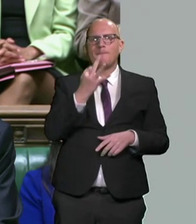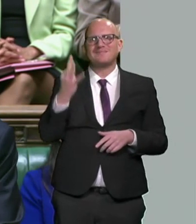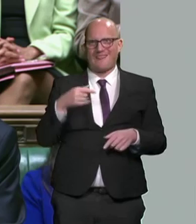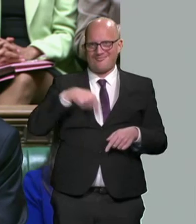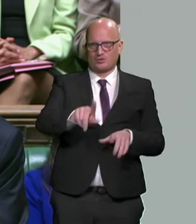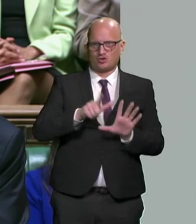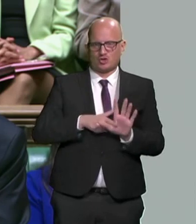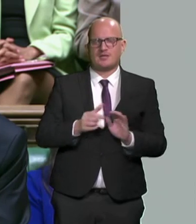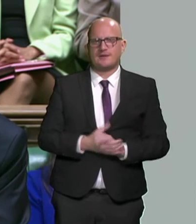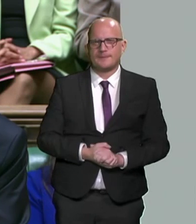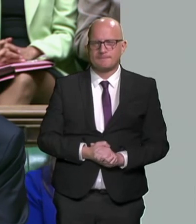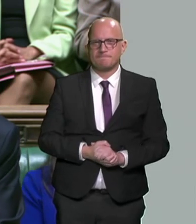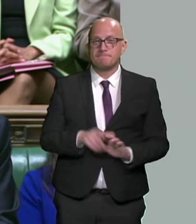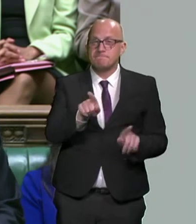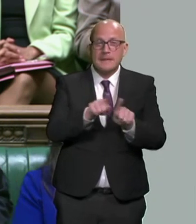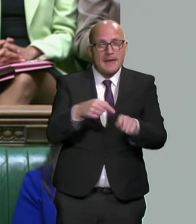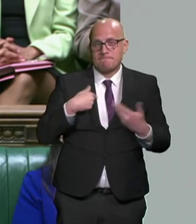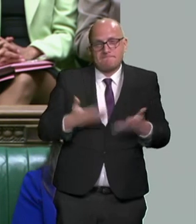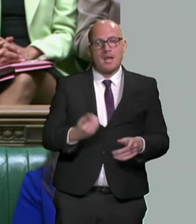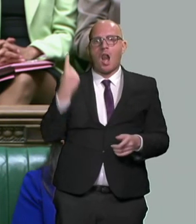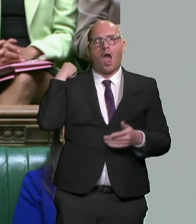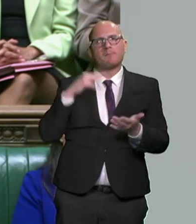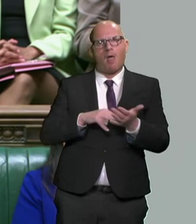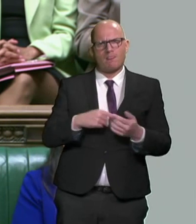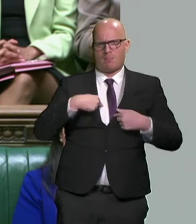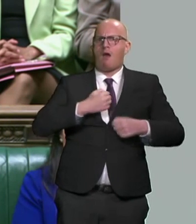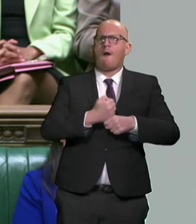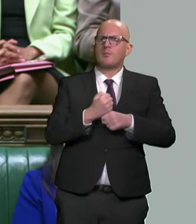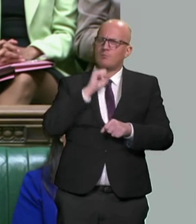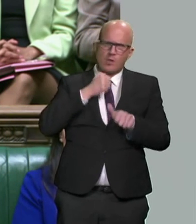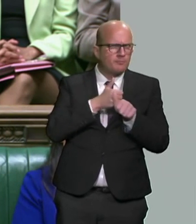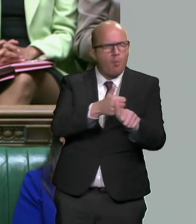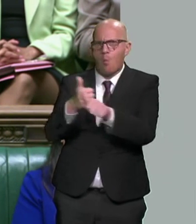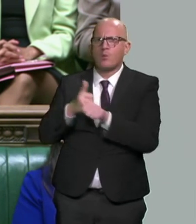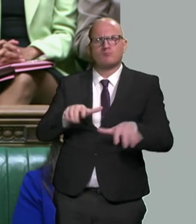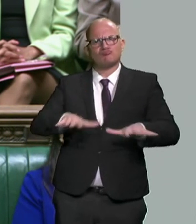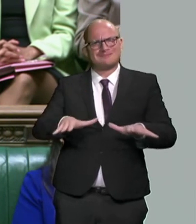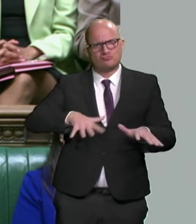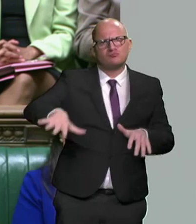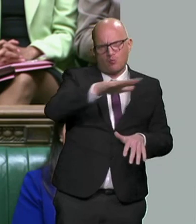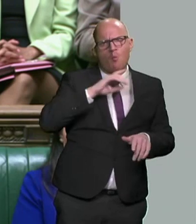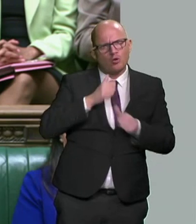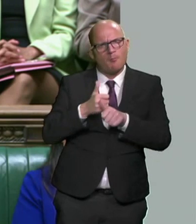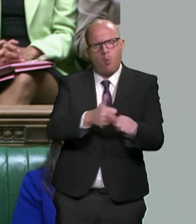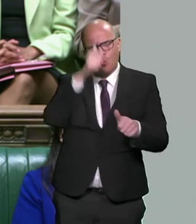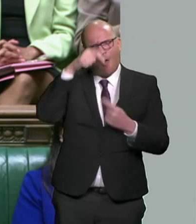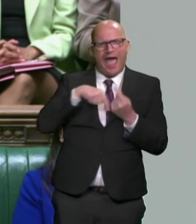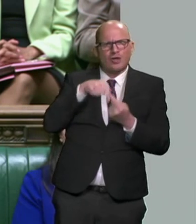As I said last month, the Government will support the British people as they deal with the rising costs of energy.